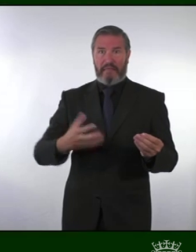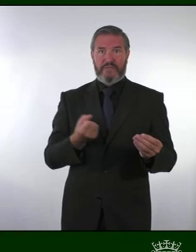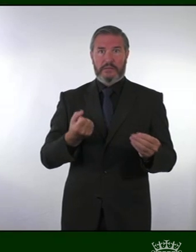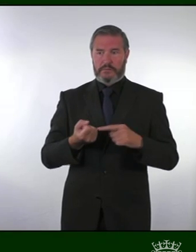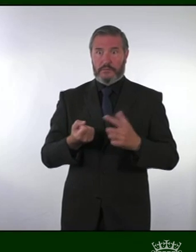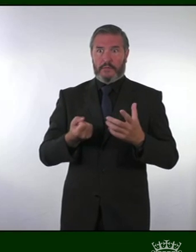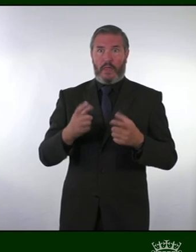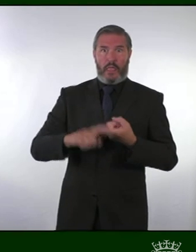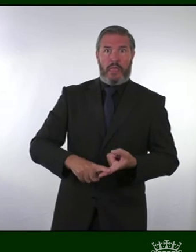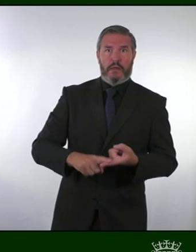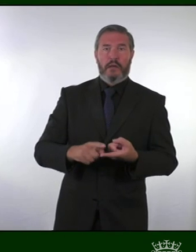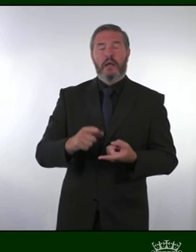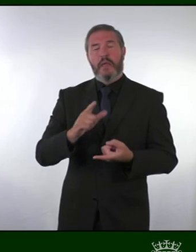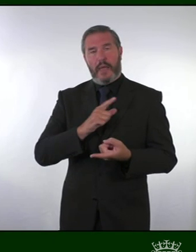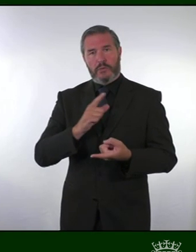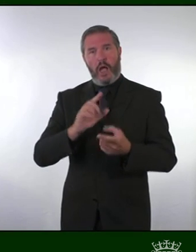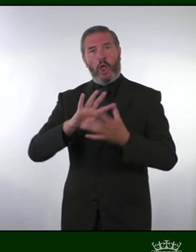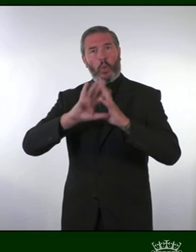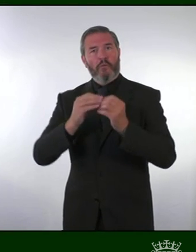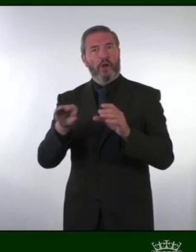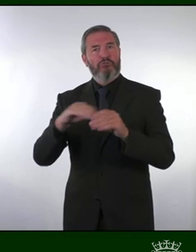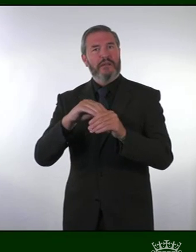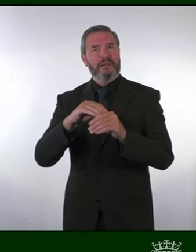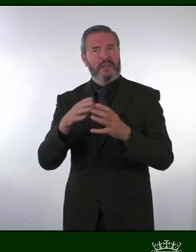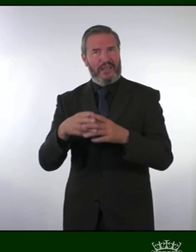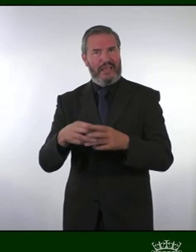That is why we have massively increased universal credit.